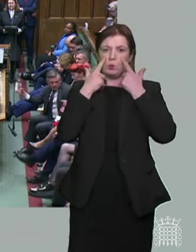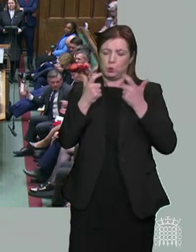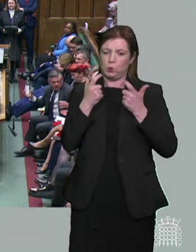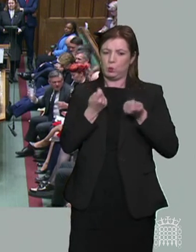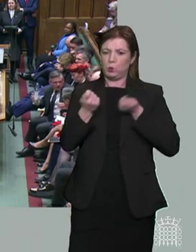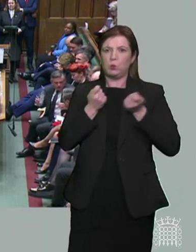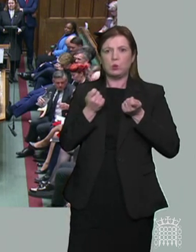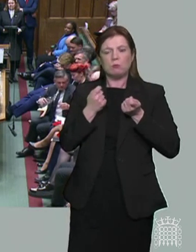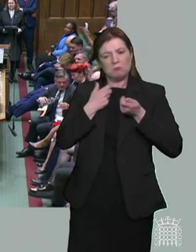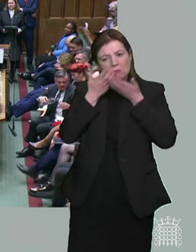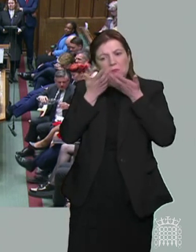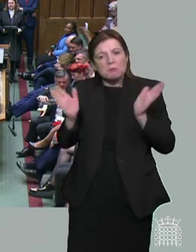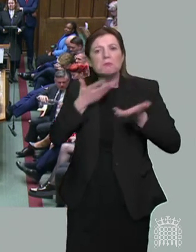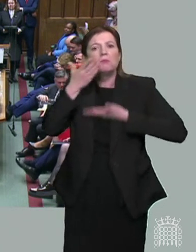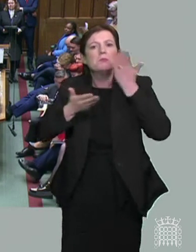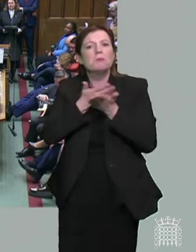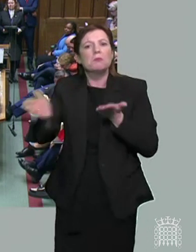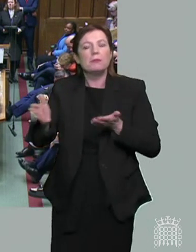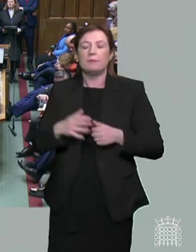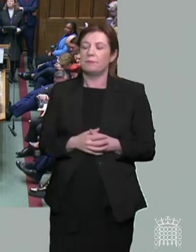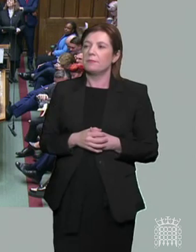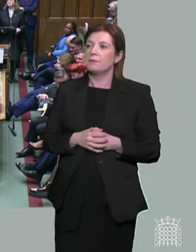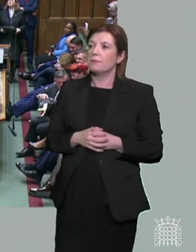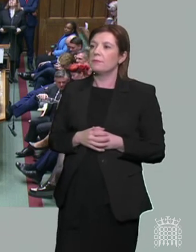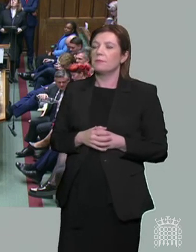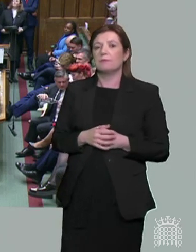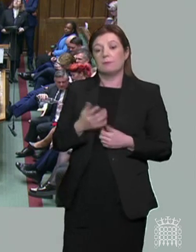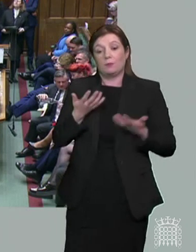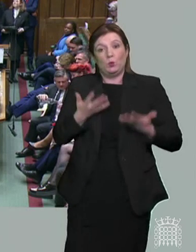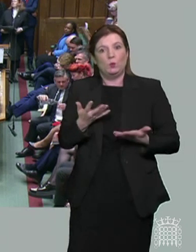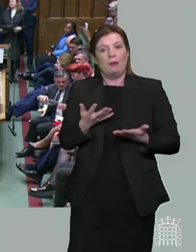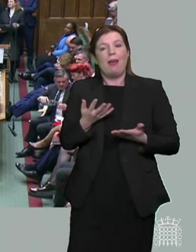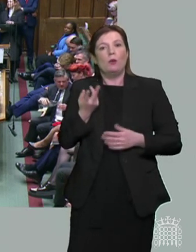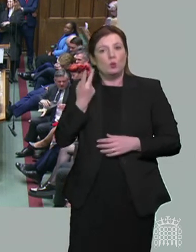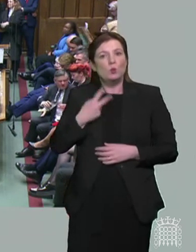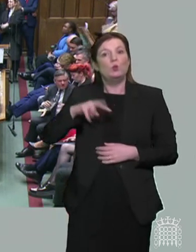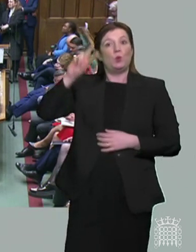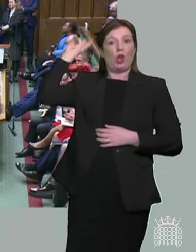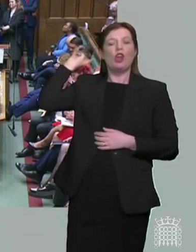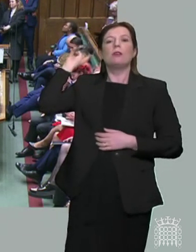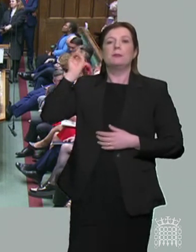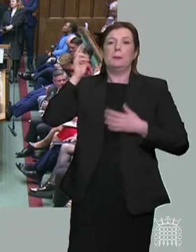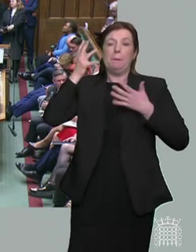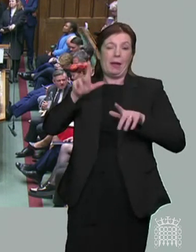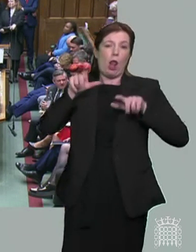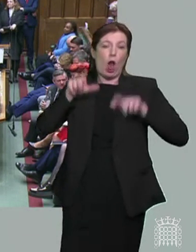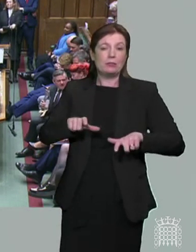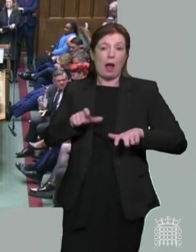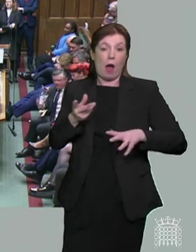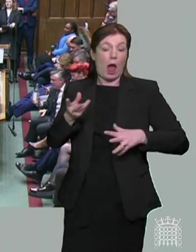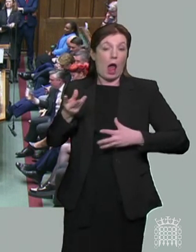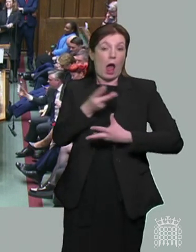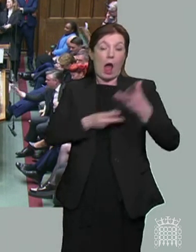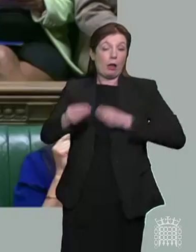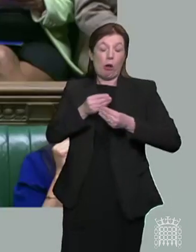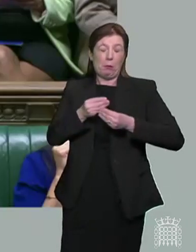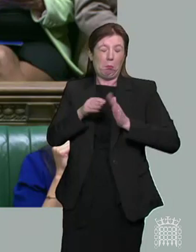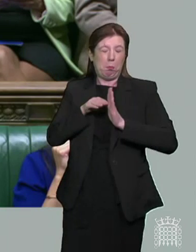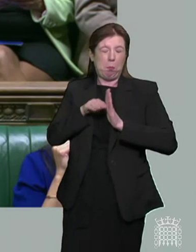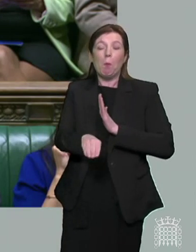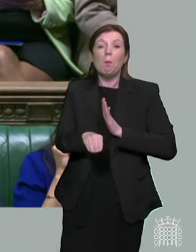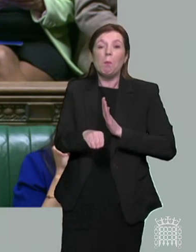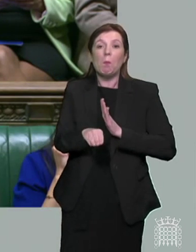It is two years to the day that the country first entered lockdown and suffered the biggest economic shock in over 300 years.